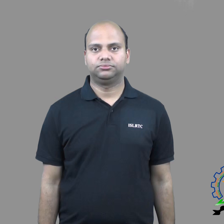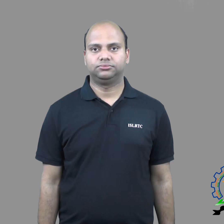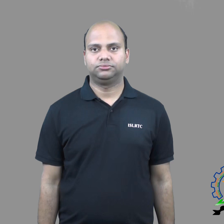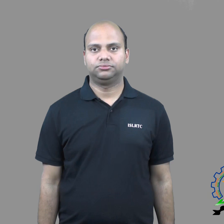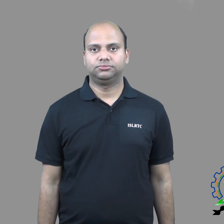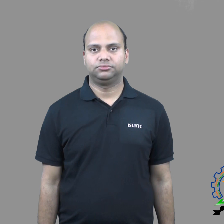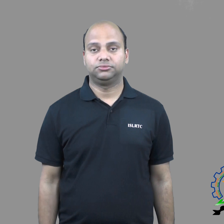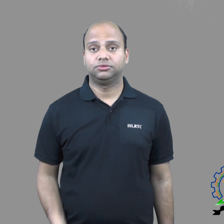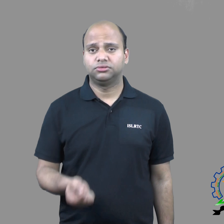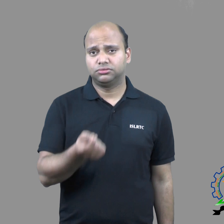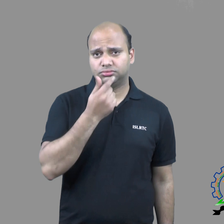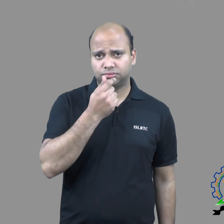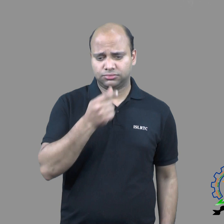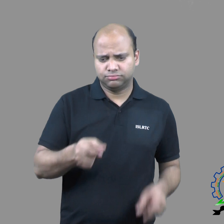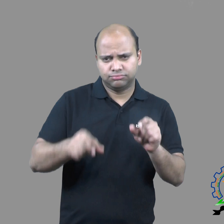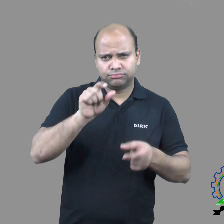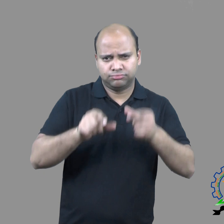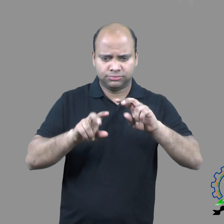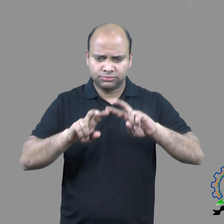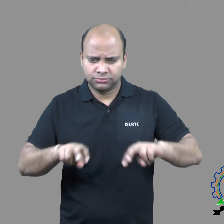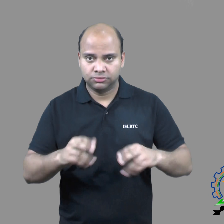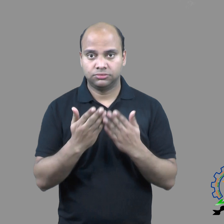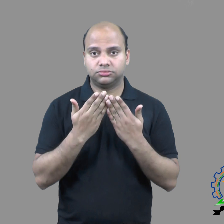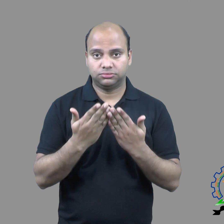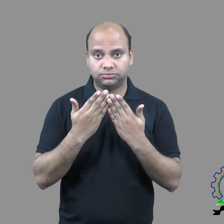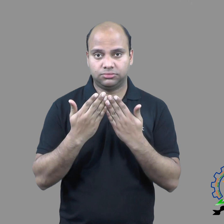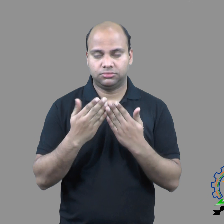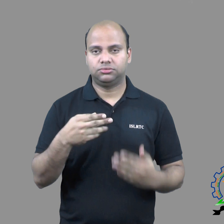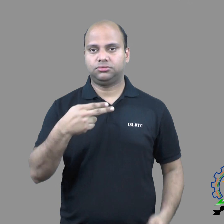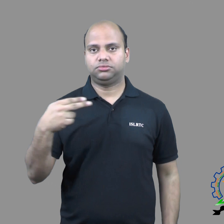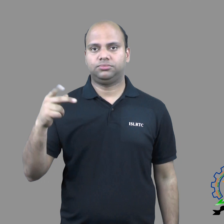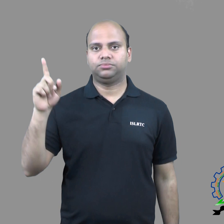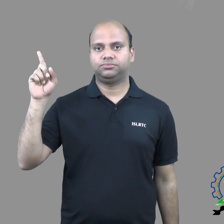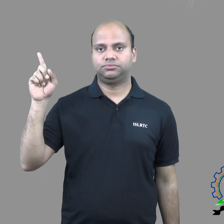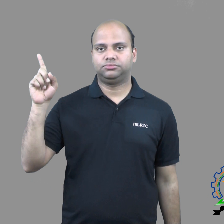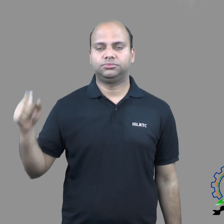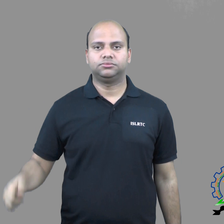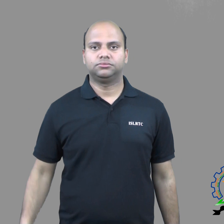Pharmacology